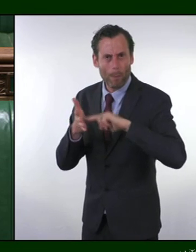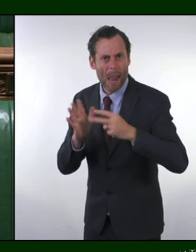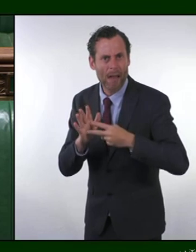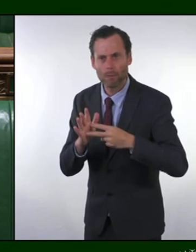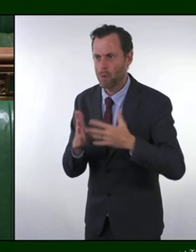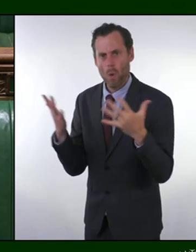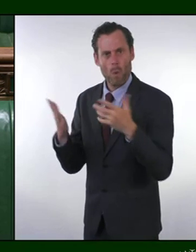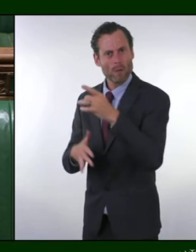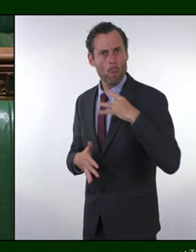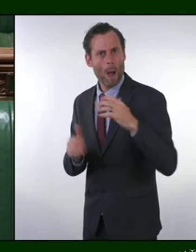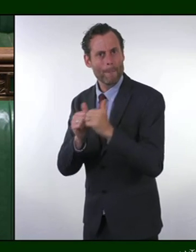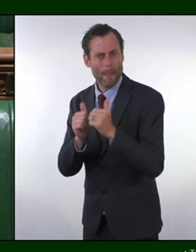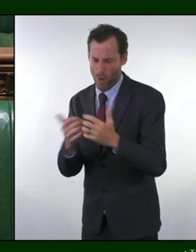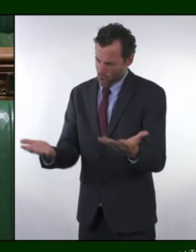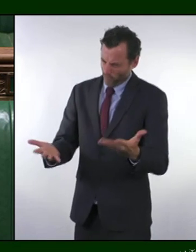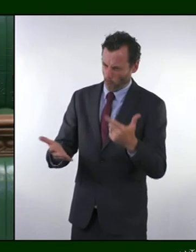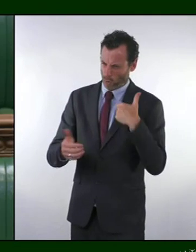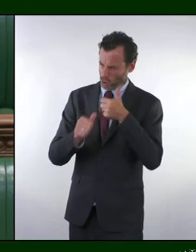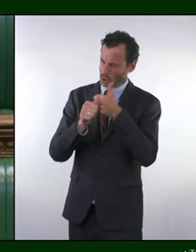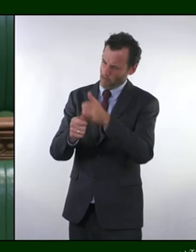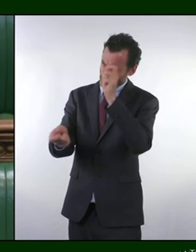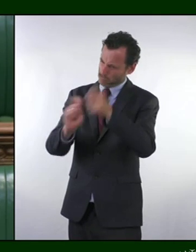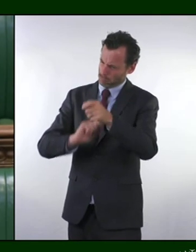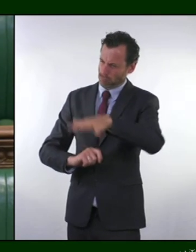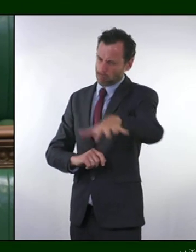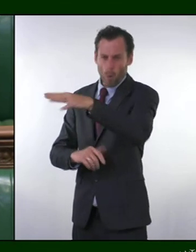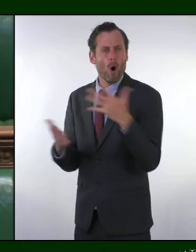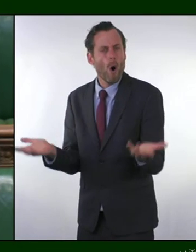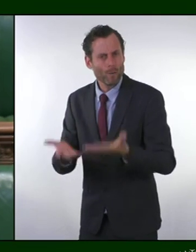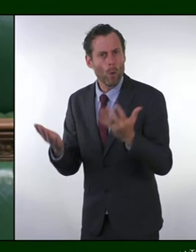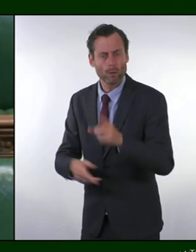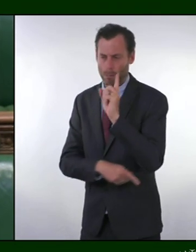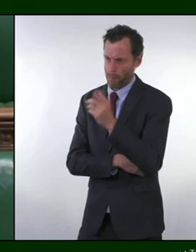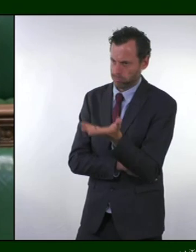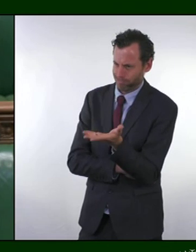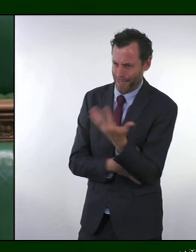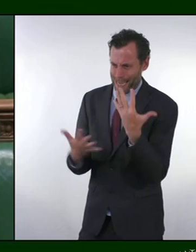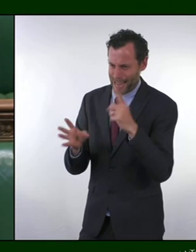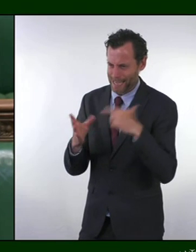Of course we will join in plans for reforming social care, but 10 years have been wasted.